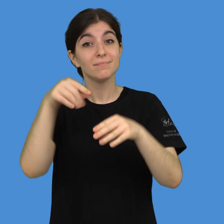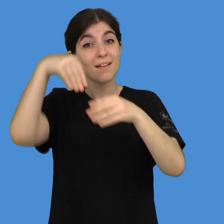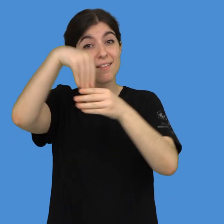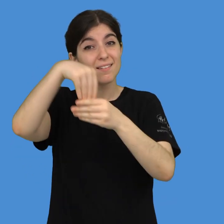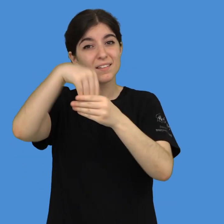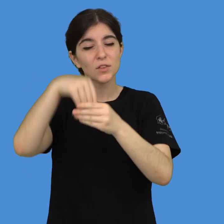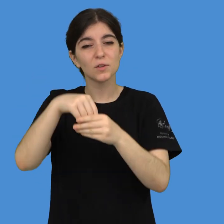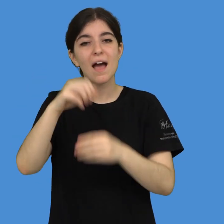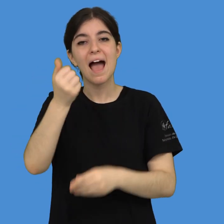dentro